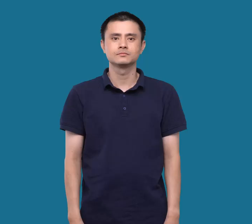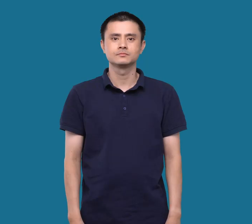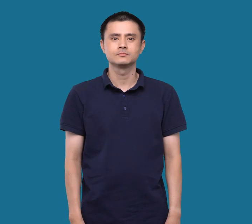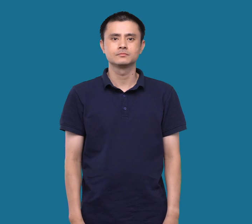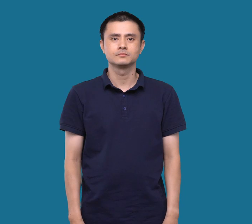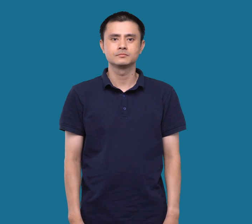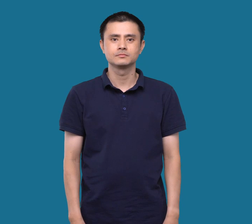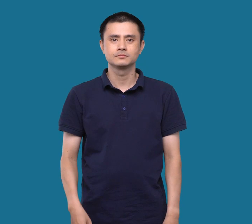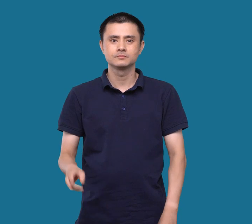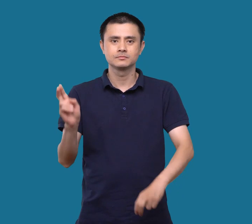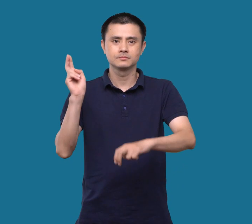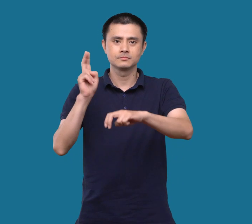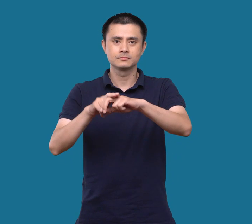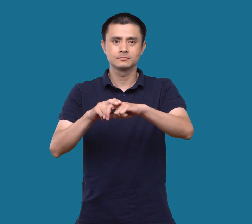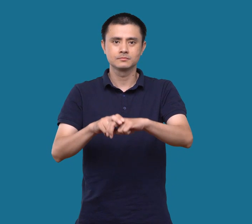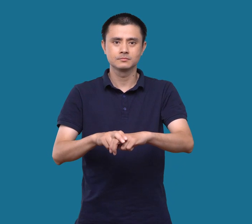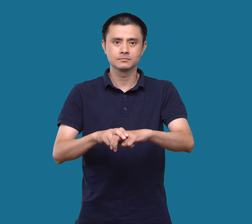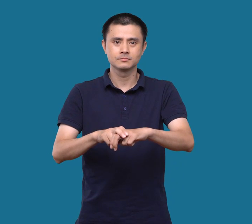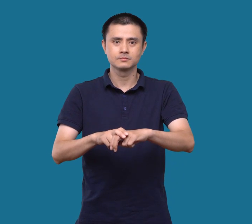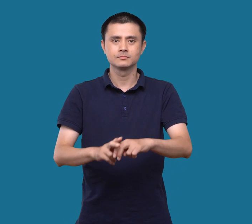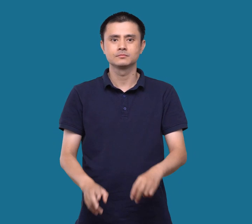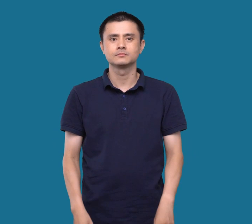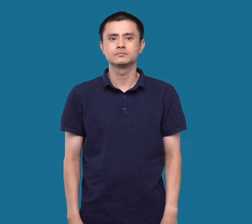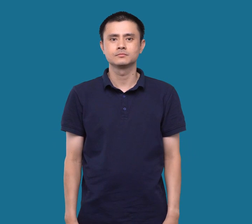ngồi